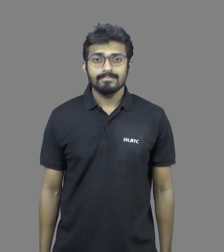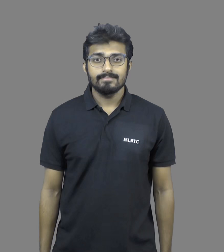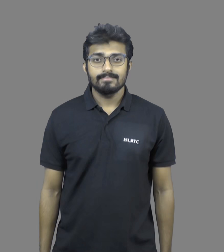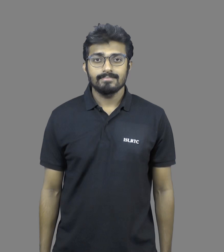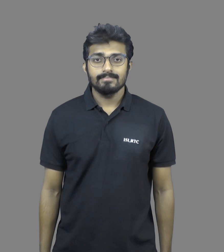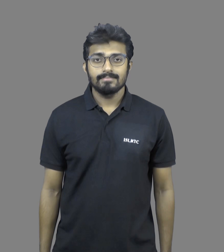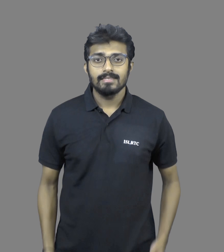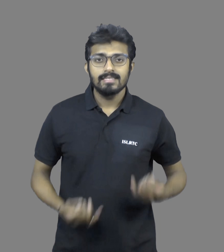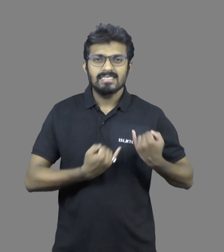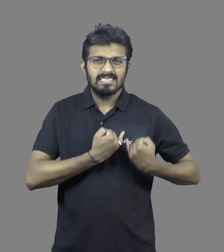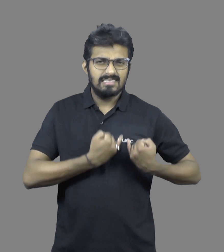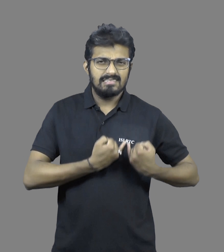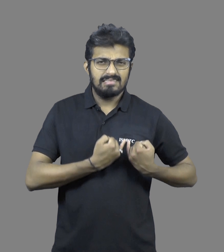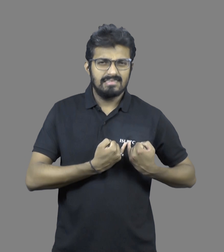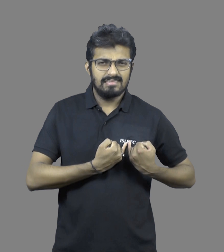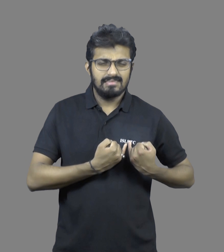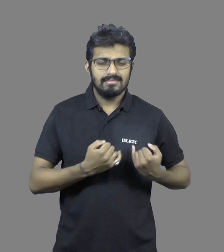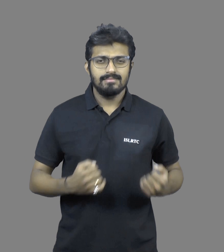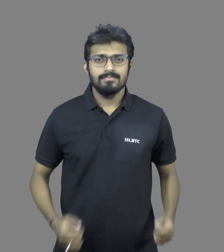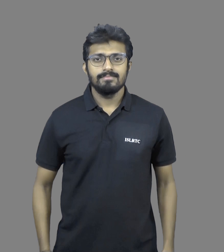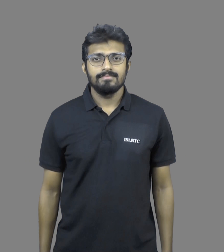Sin